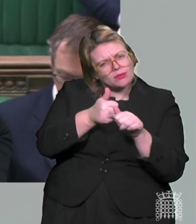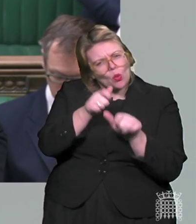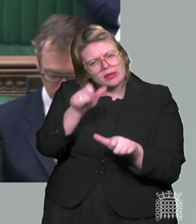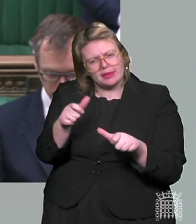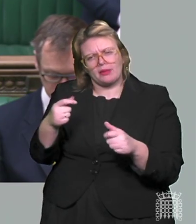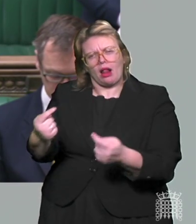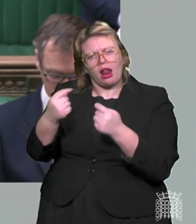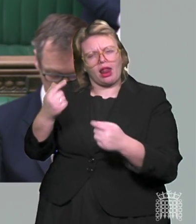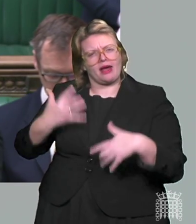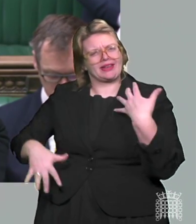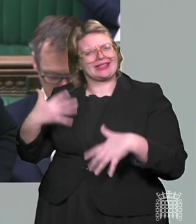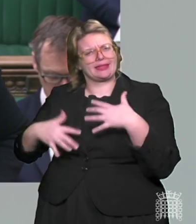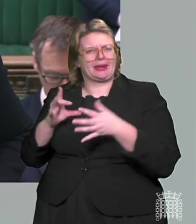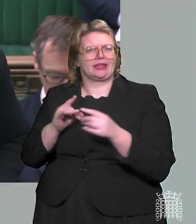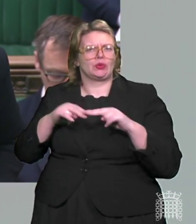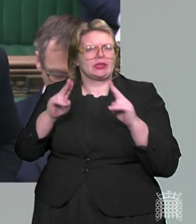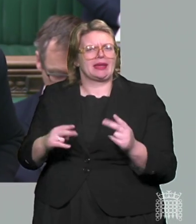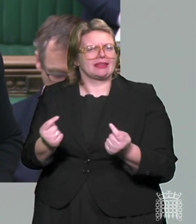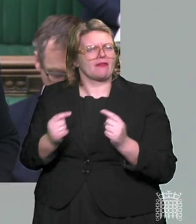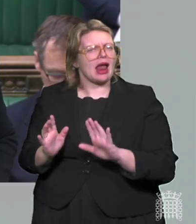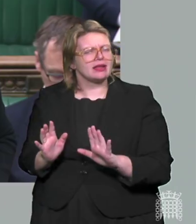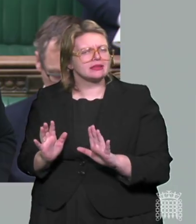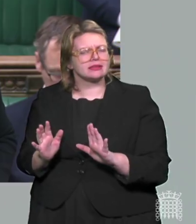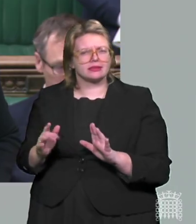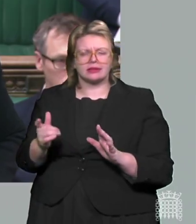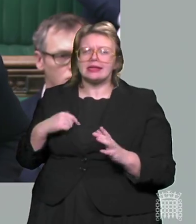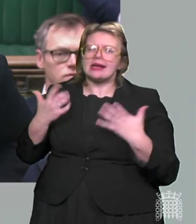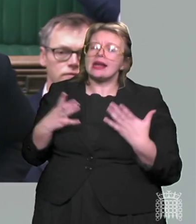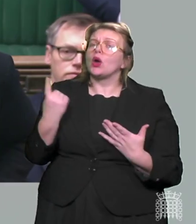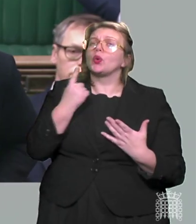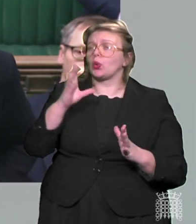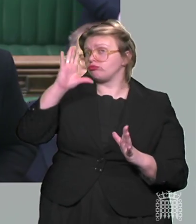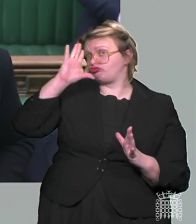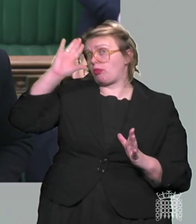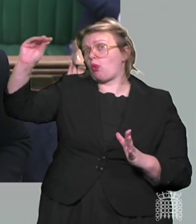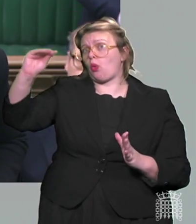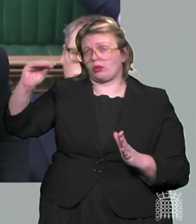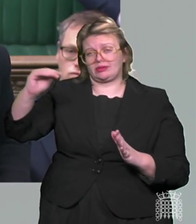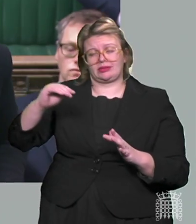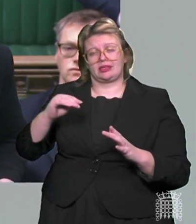I thank my constituency neighbour for his question. This Government firmly believe in international accountability.